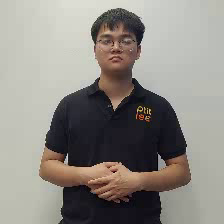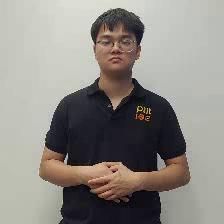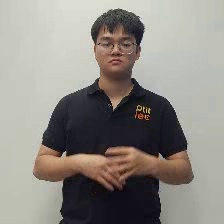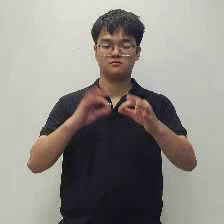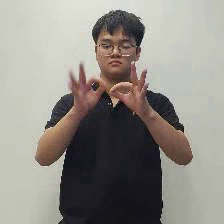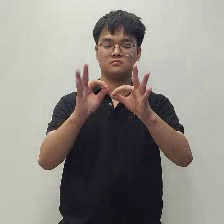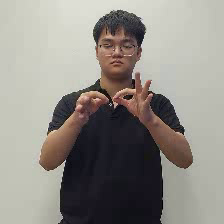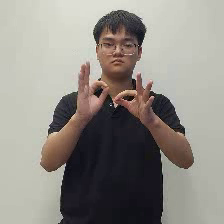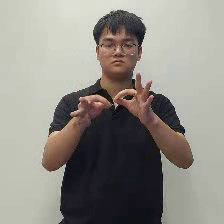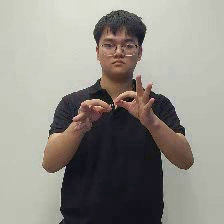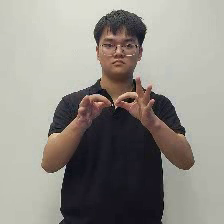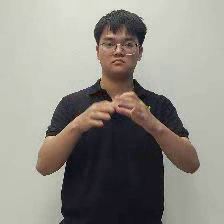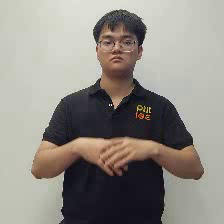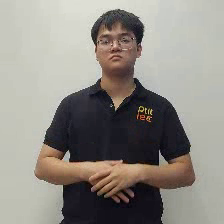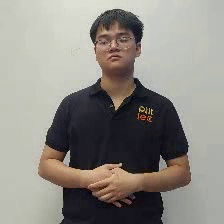Rau